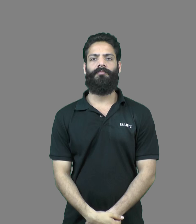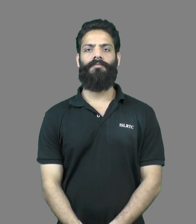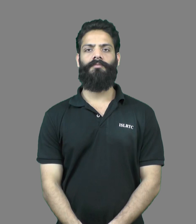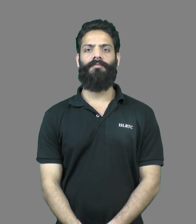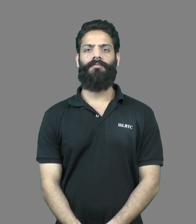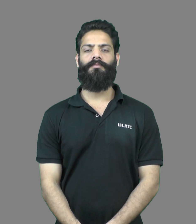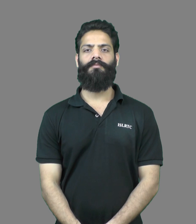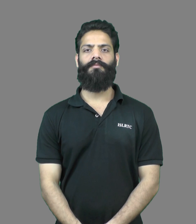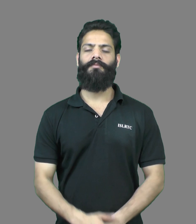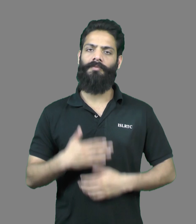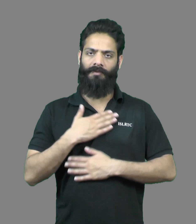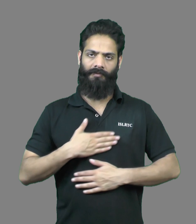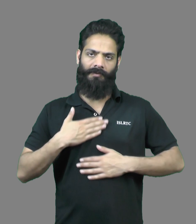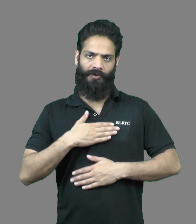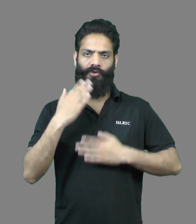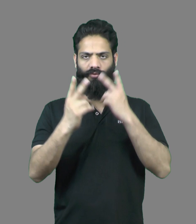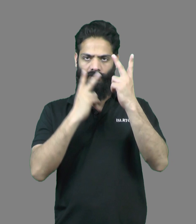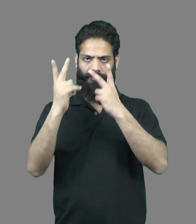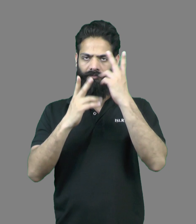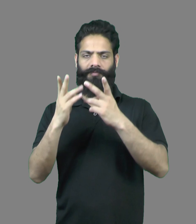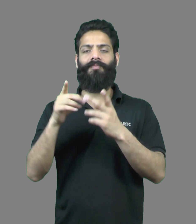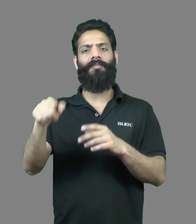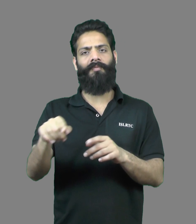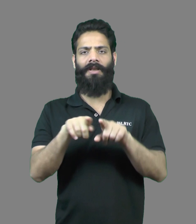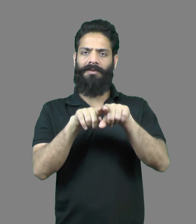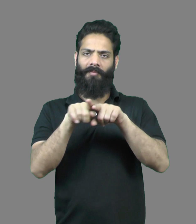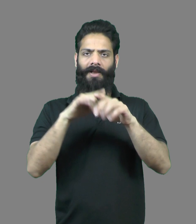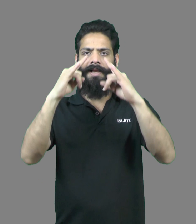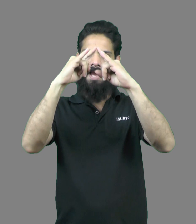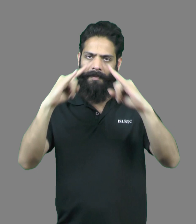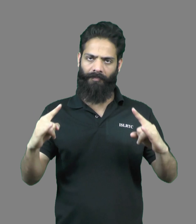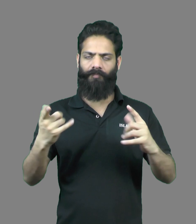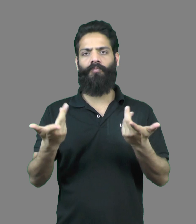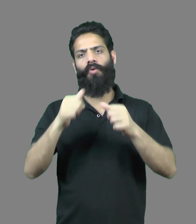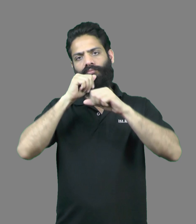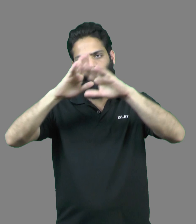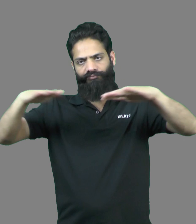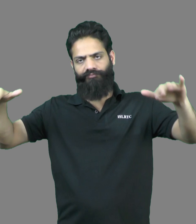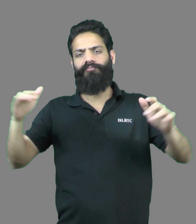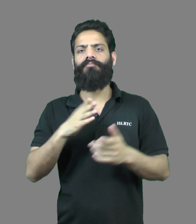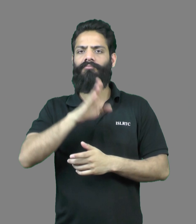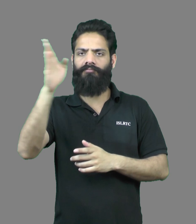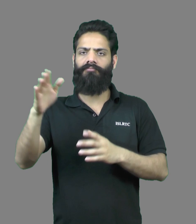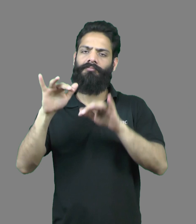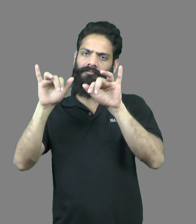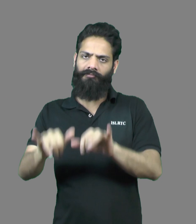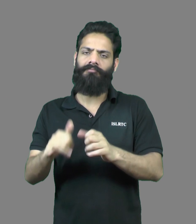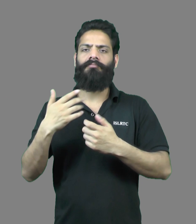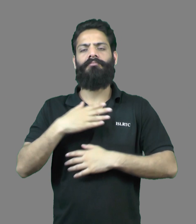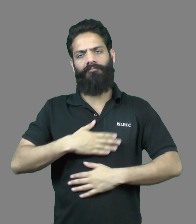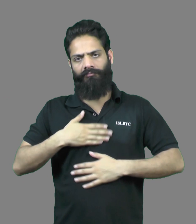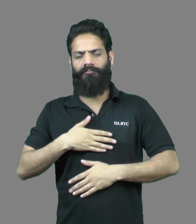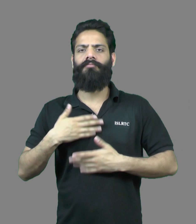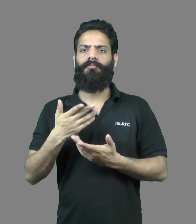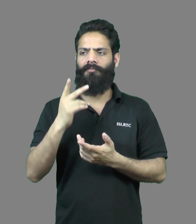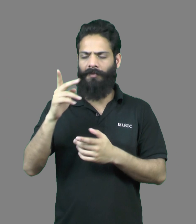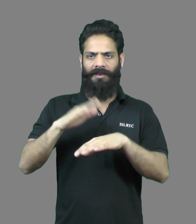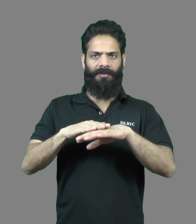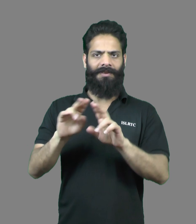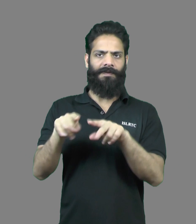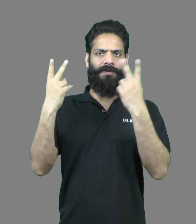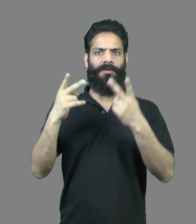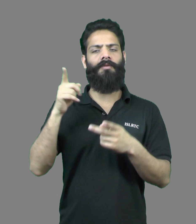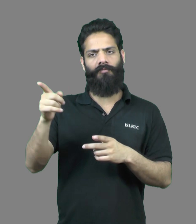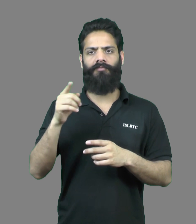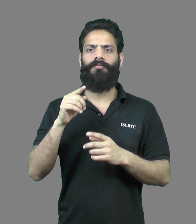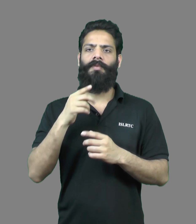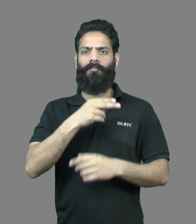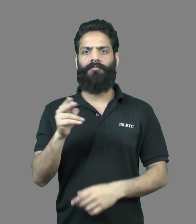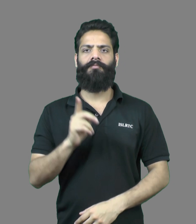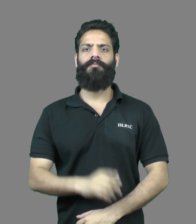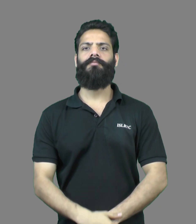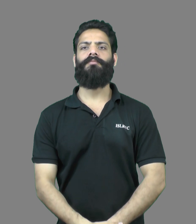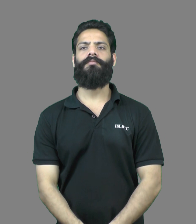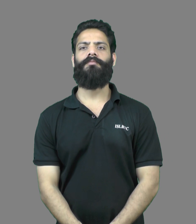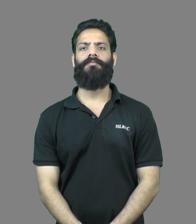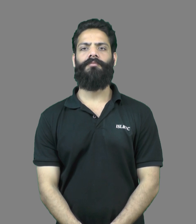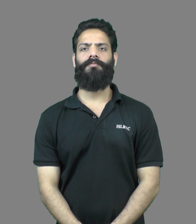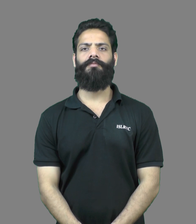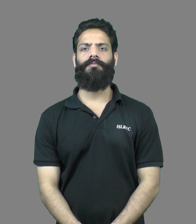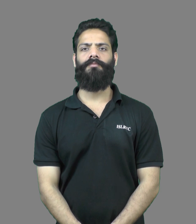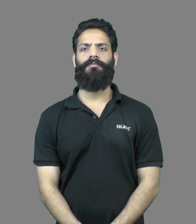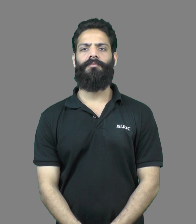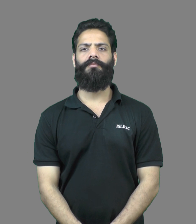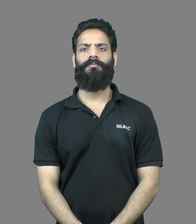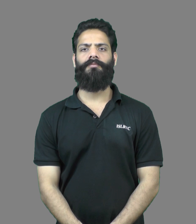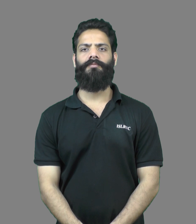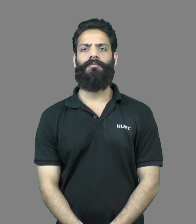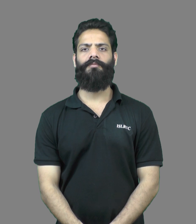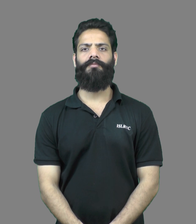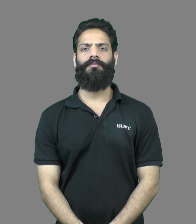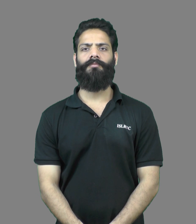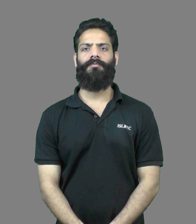Recreational Tourism